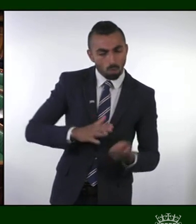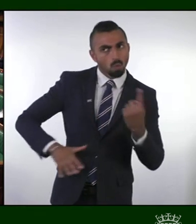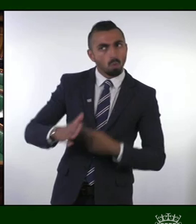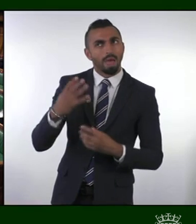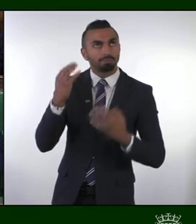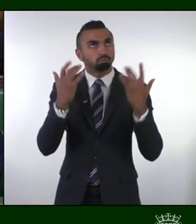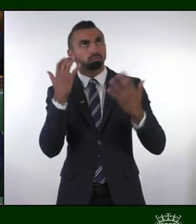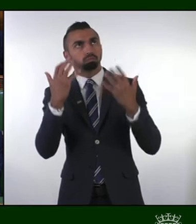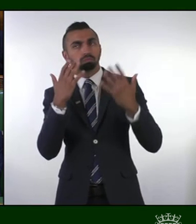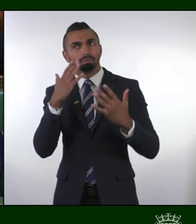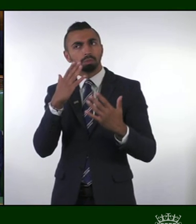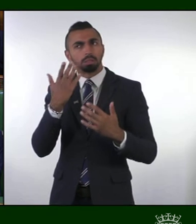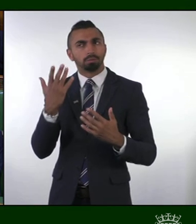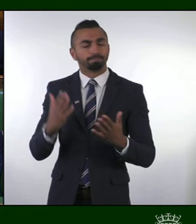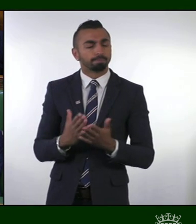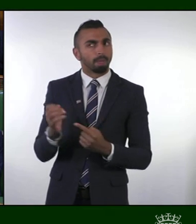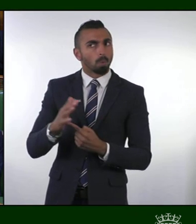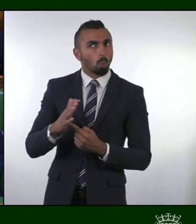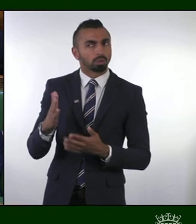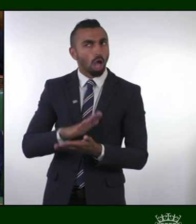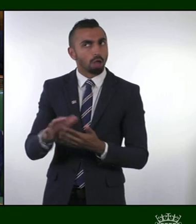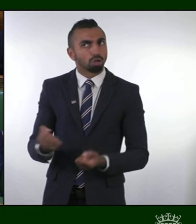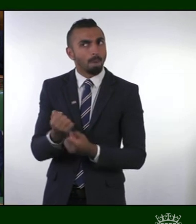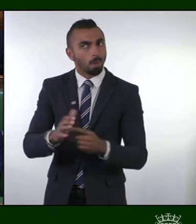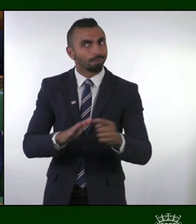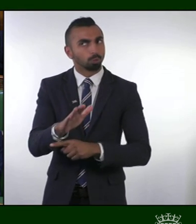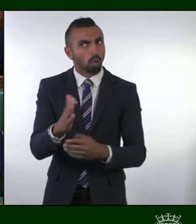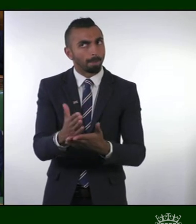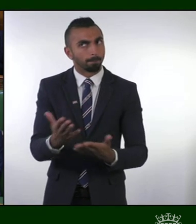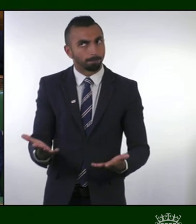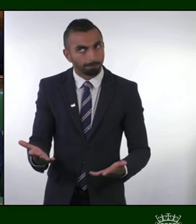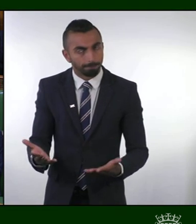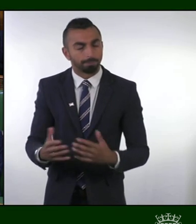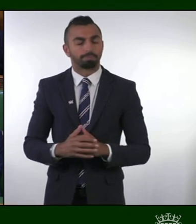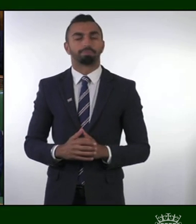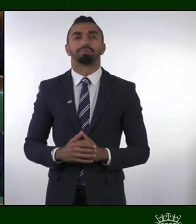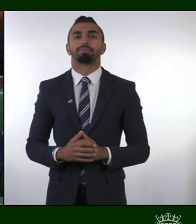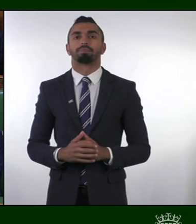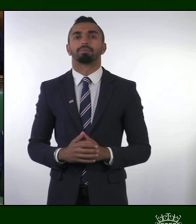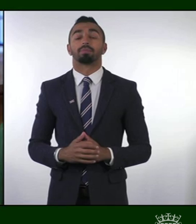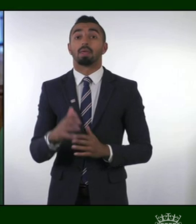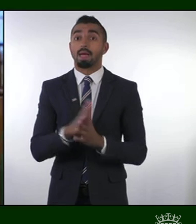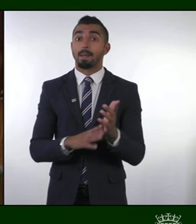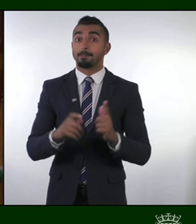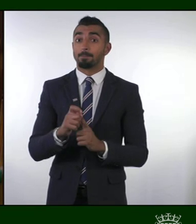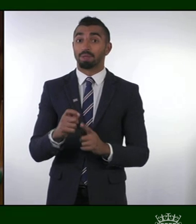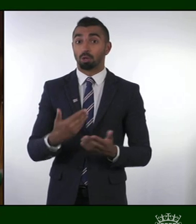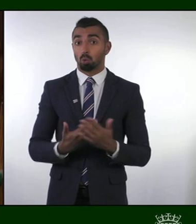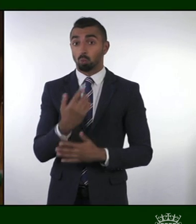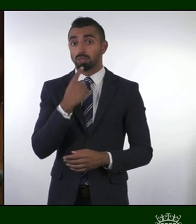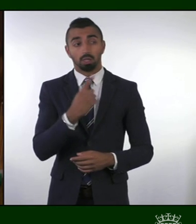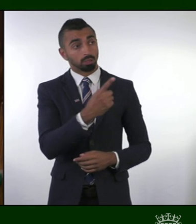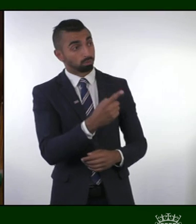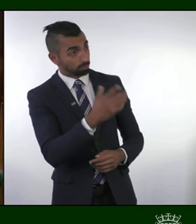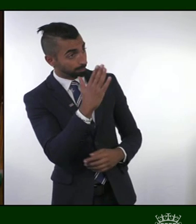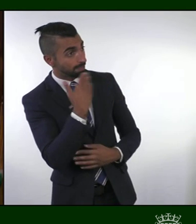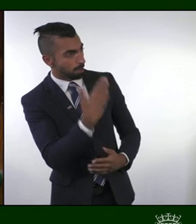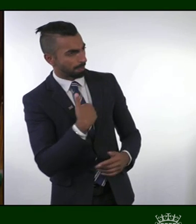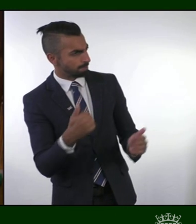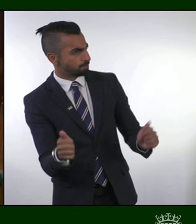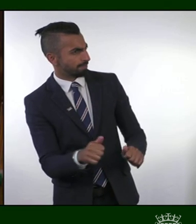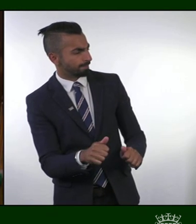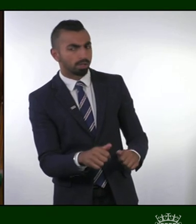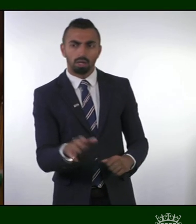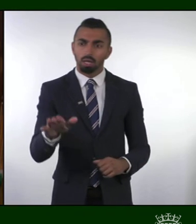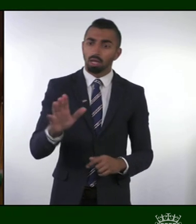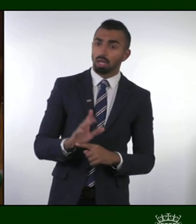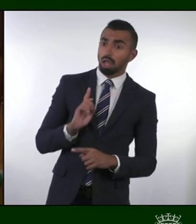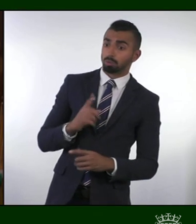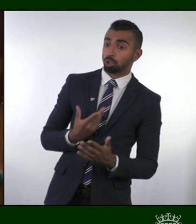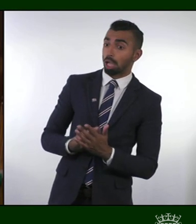I will be brief. Last week, my right honourable Friend the Prime Minister accepted my pleading to come and visit Dudley.